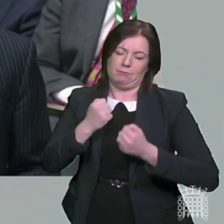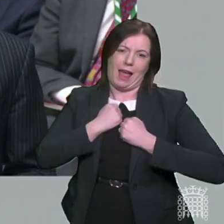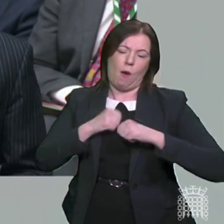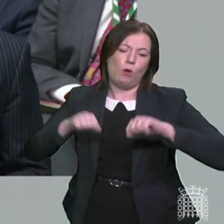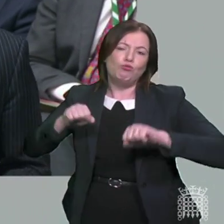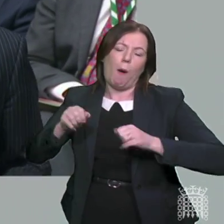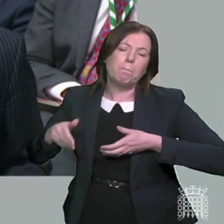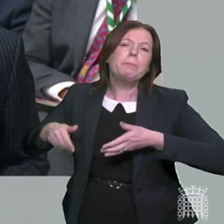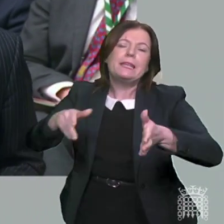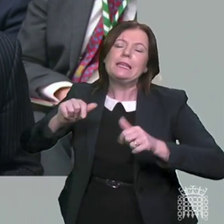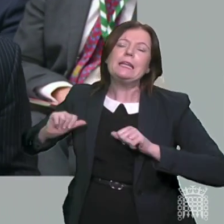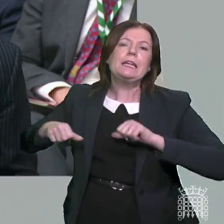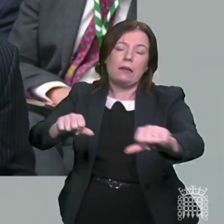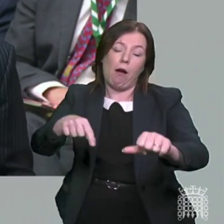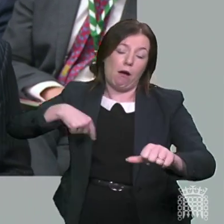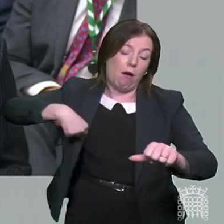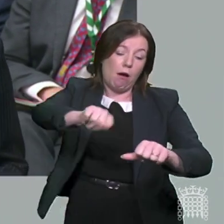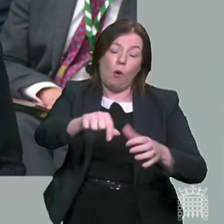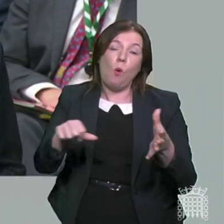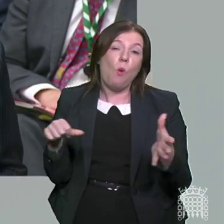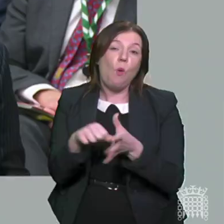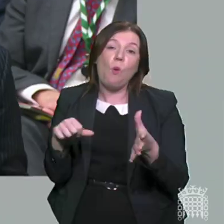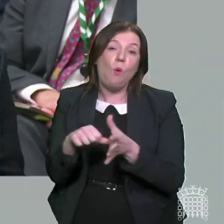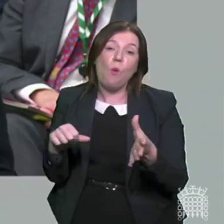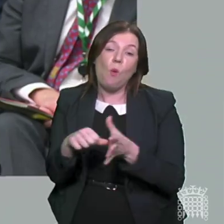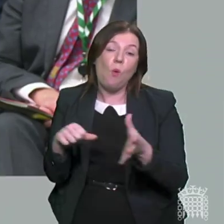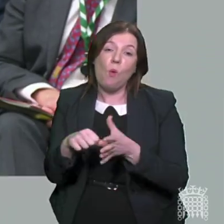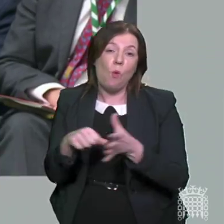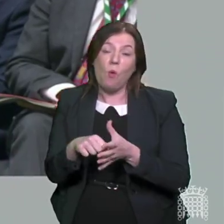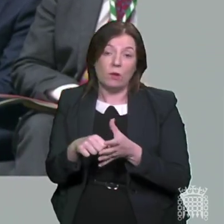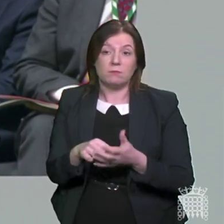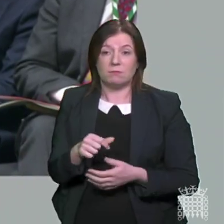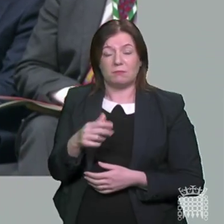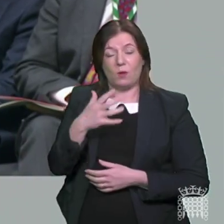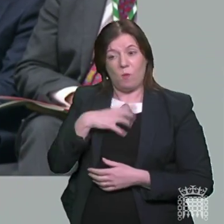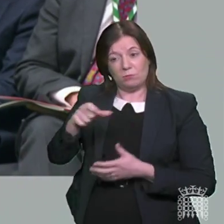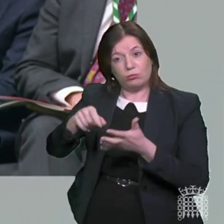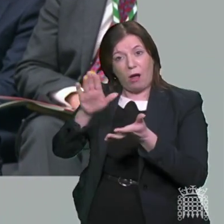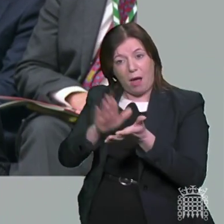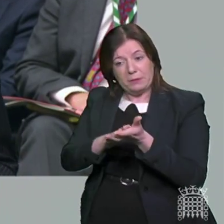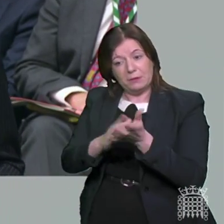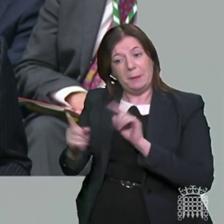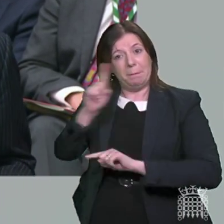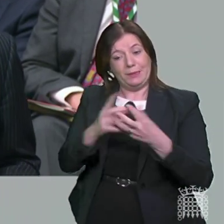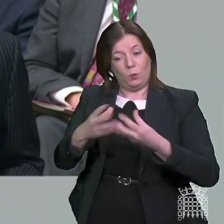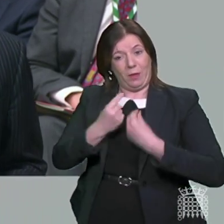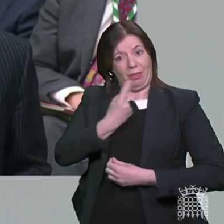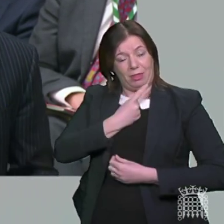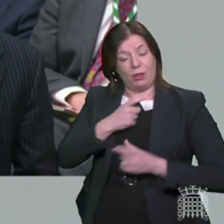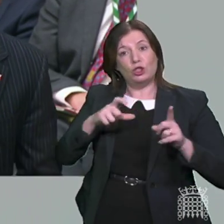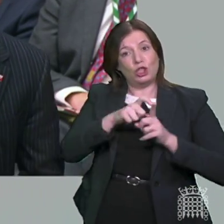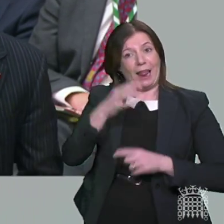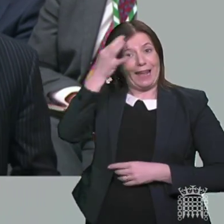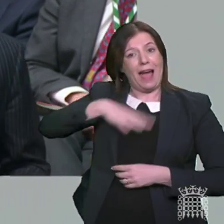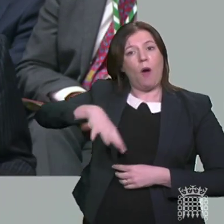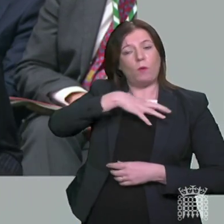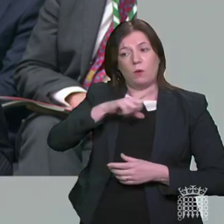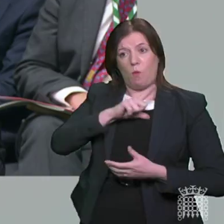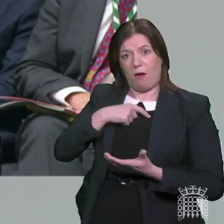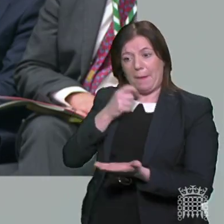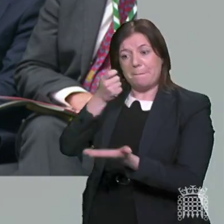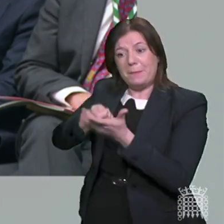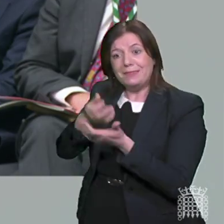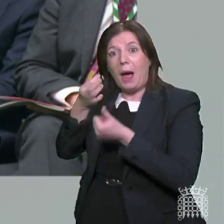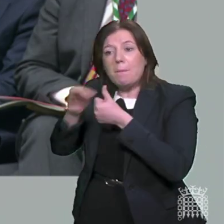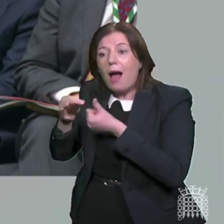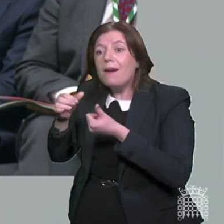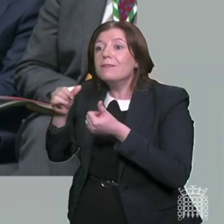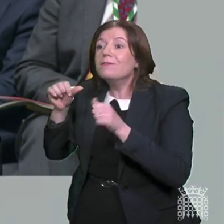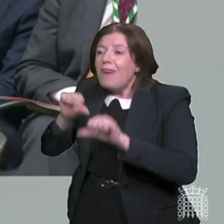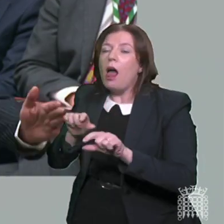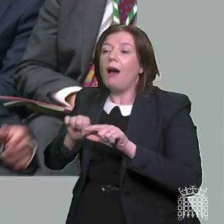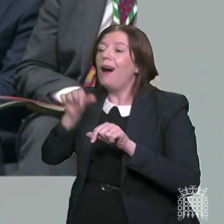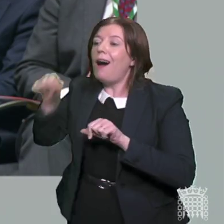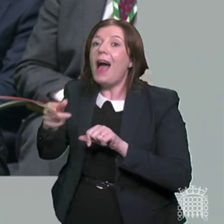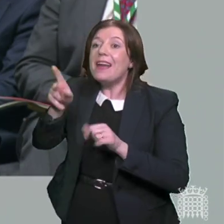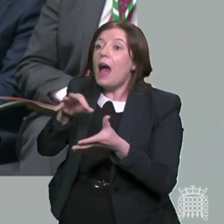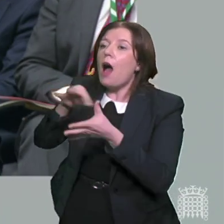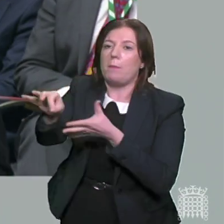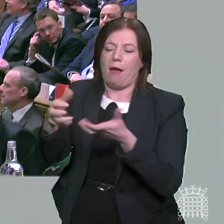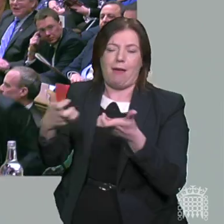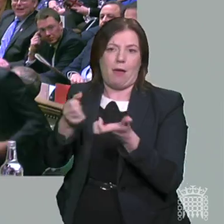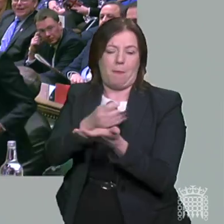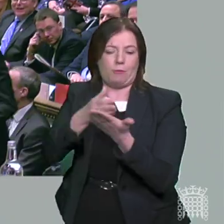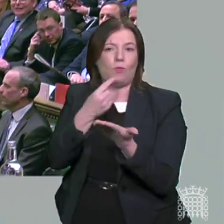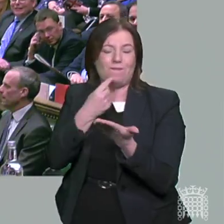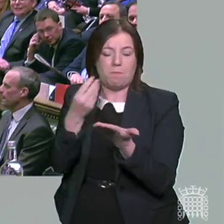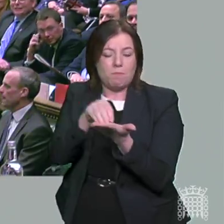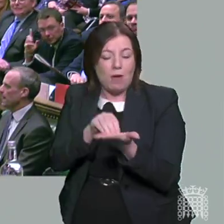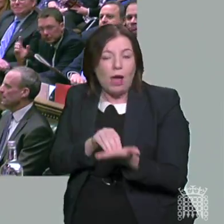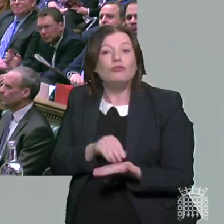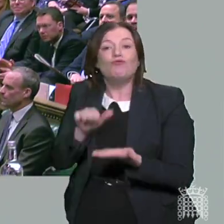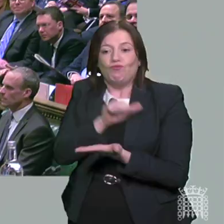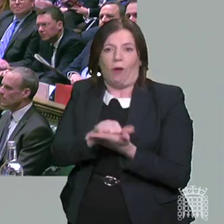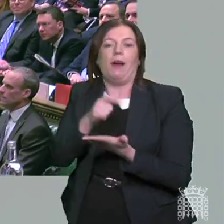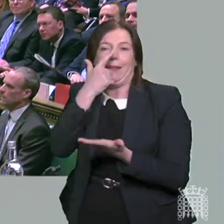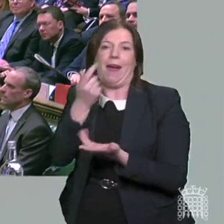But our high street is on its knees, so will the Prime Minister meet me and Dudley Metropolitan Borough Council to discuss our levelling-up bid and how we can ensure success in the next round?